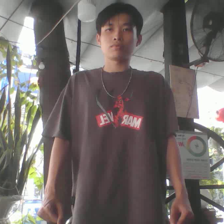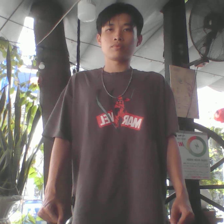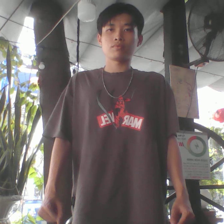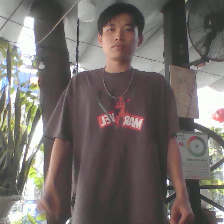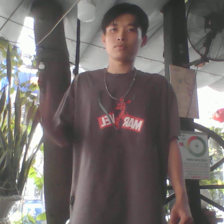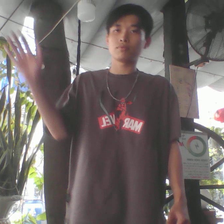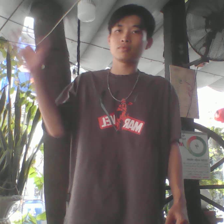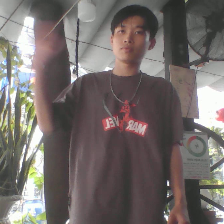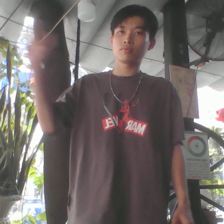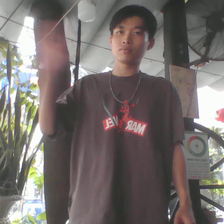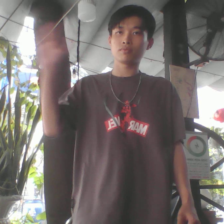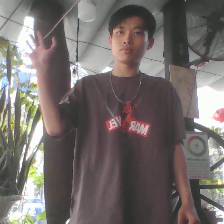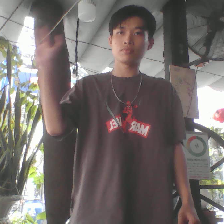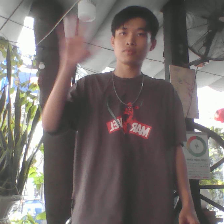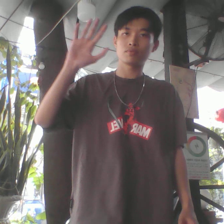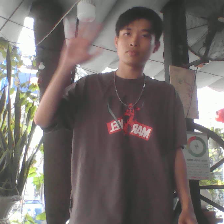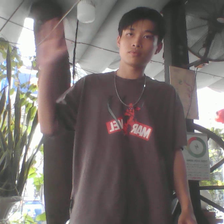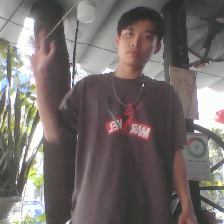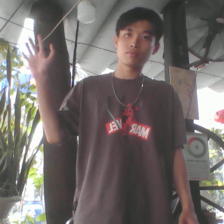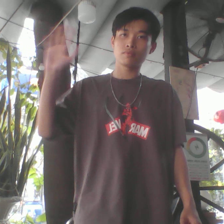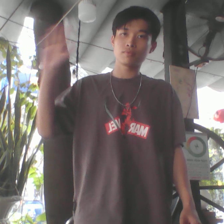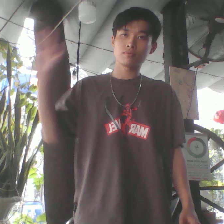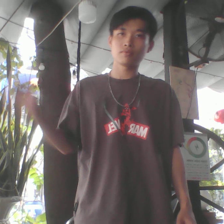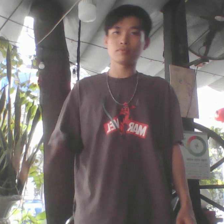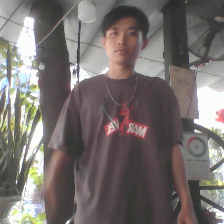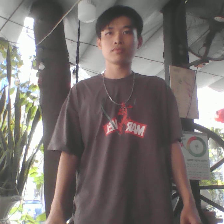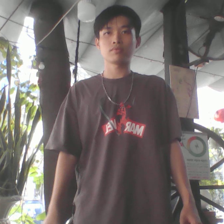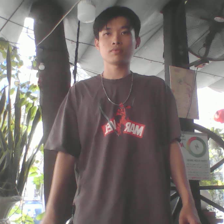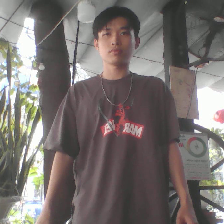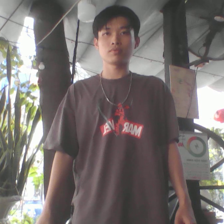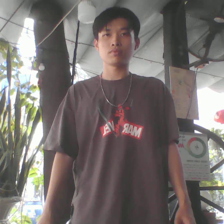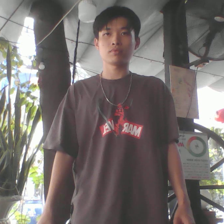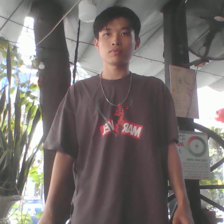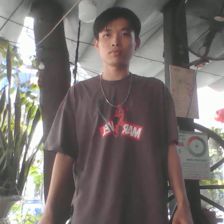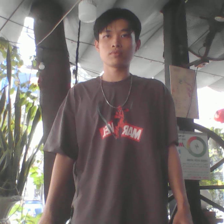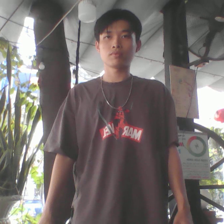xin chào